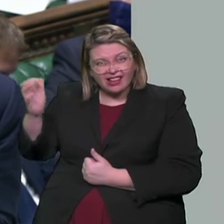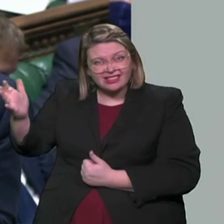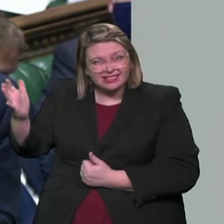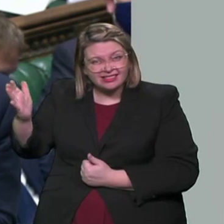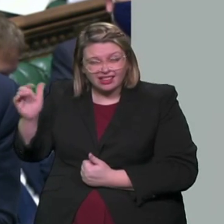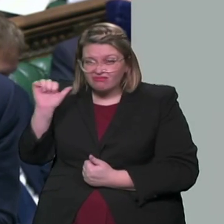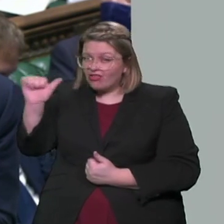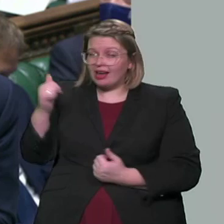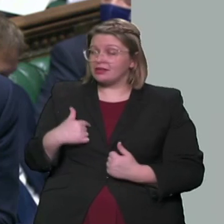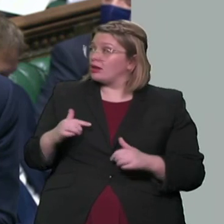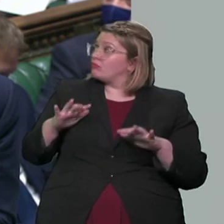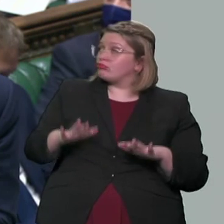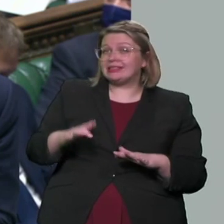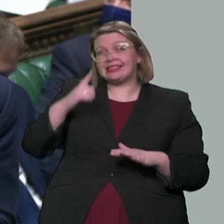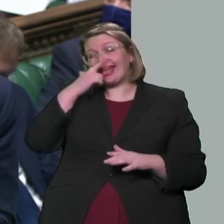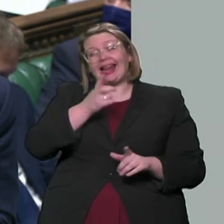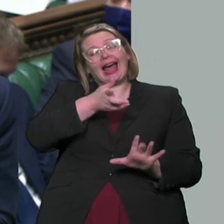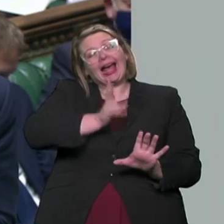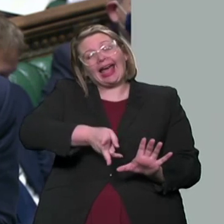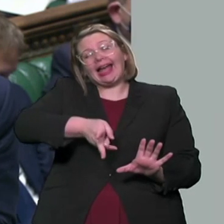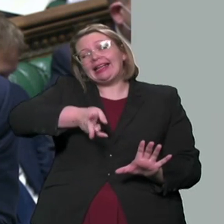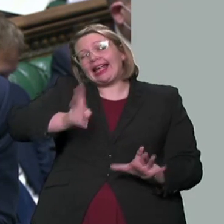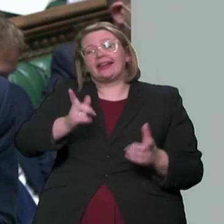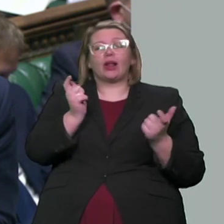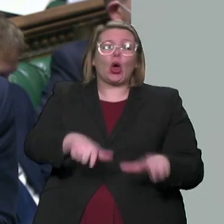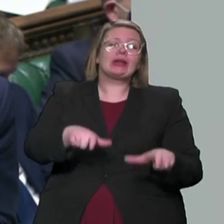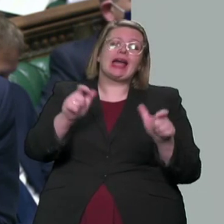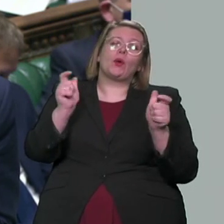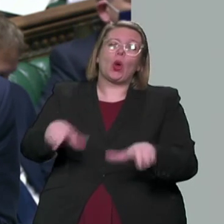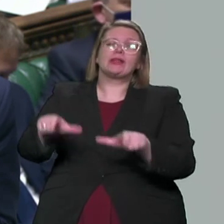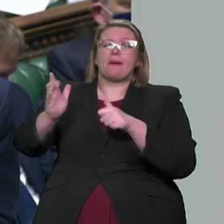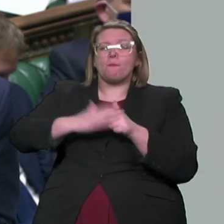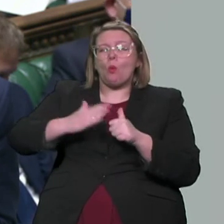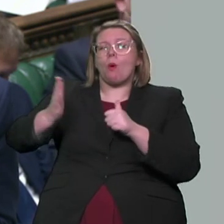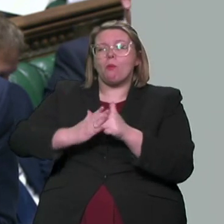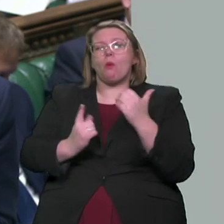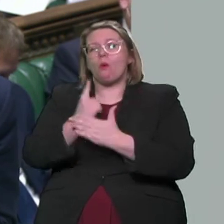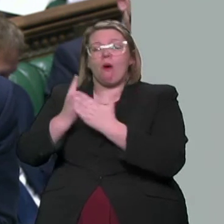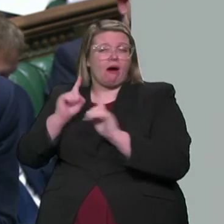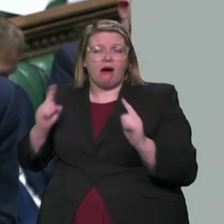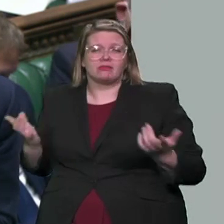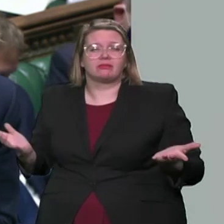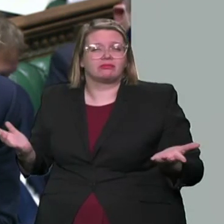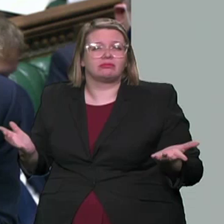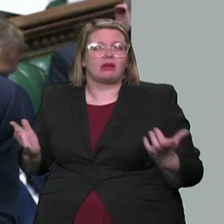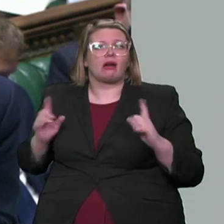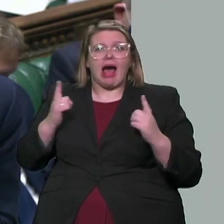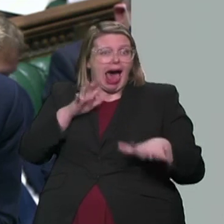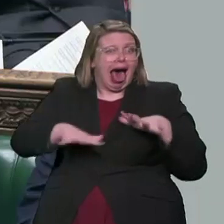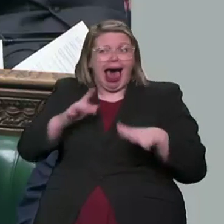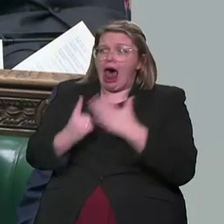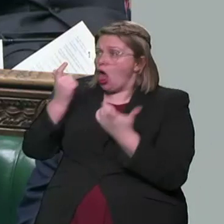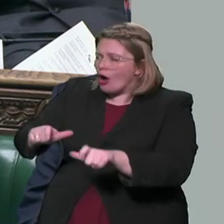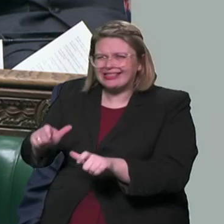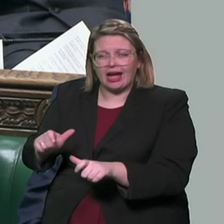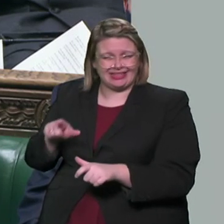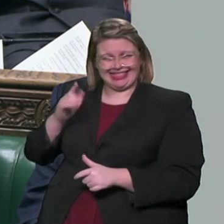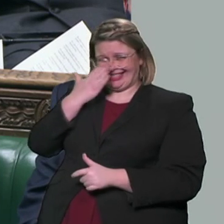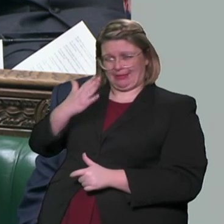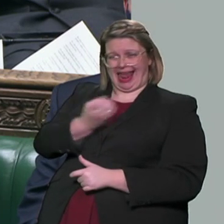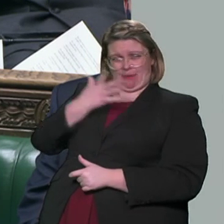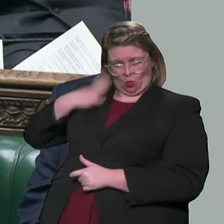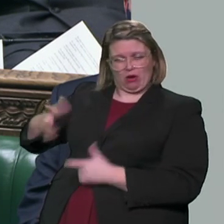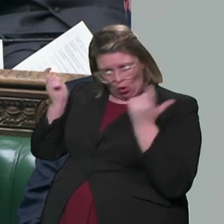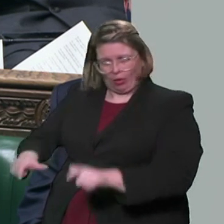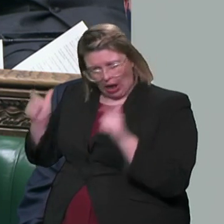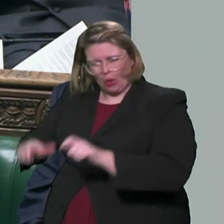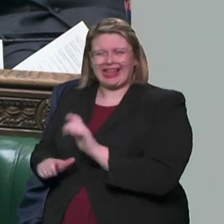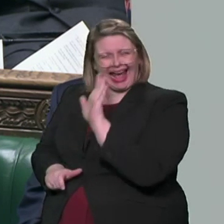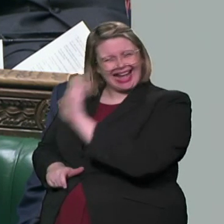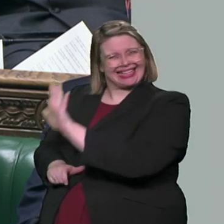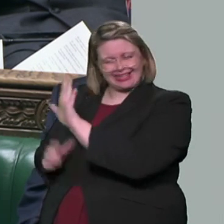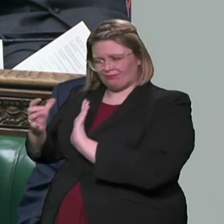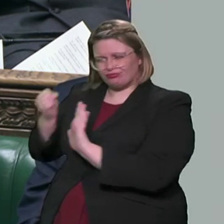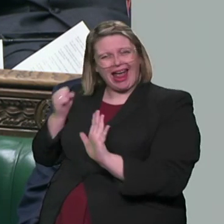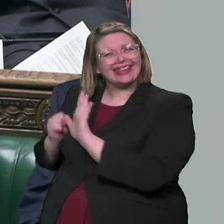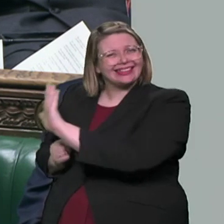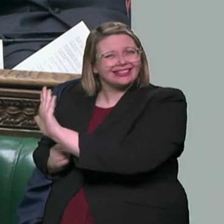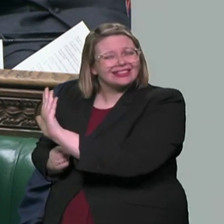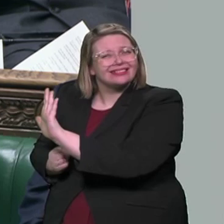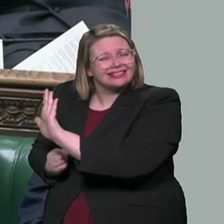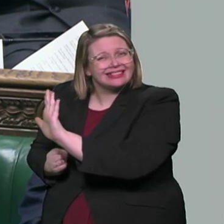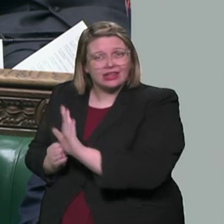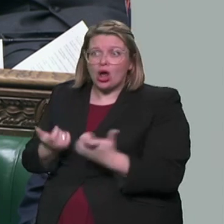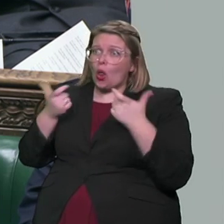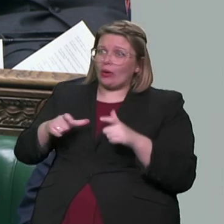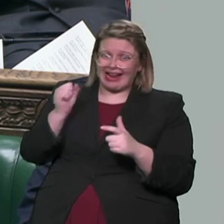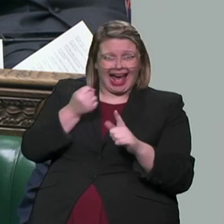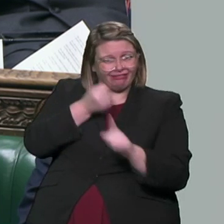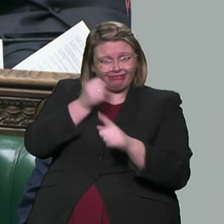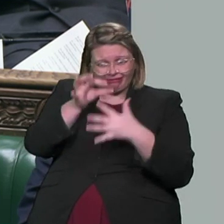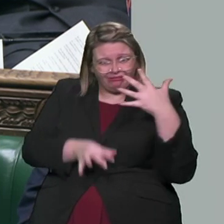We simply cannot go on, as a country and as a society, reaching endlessly for lockdown, which is the Opposition’s instinct, no matter what the cost and no matter what damage it does.